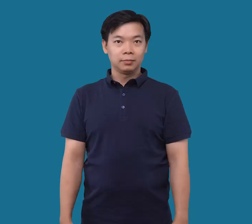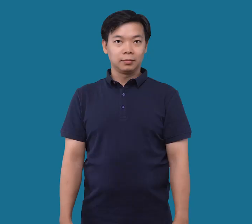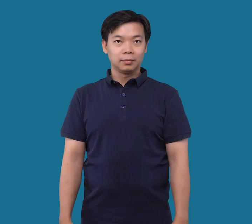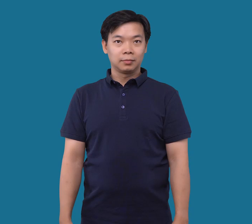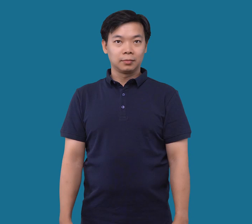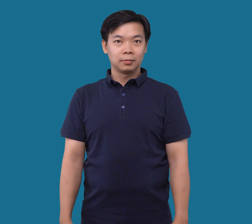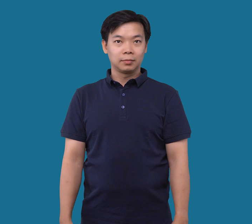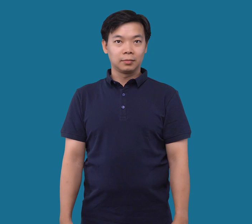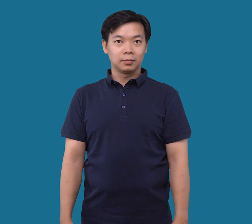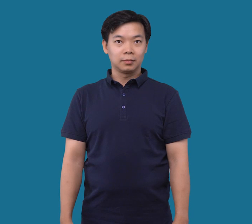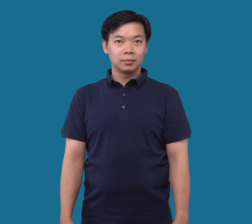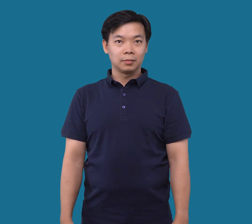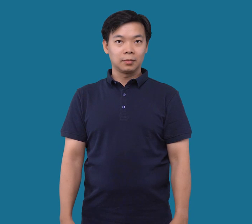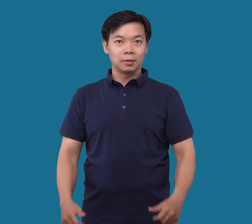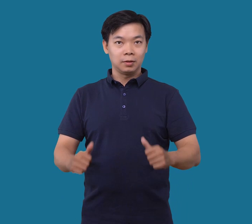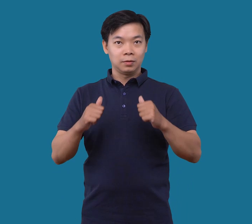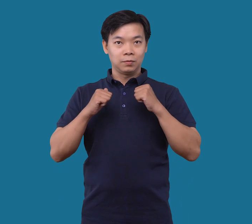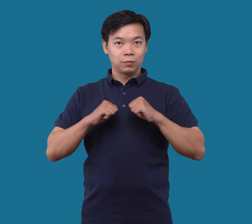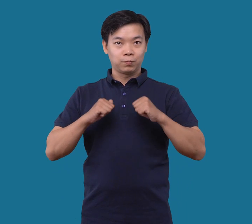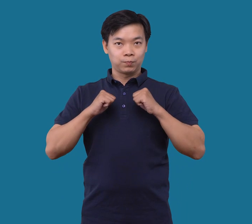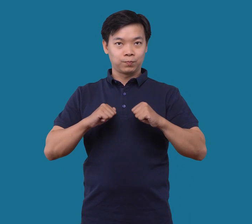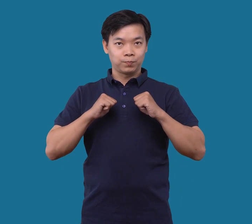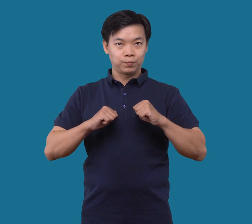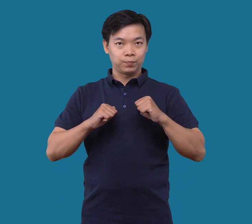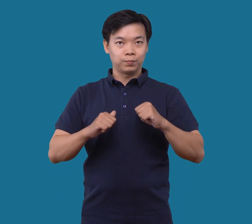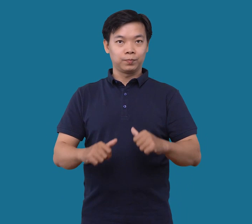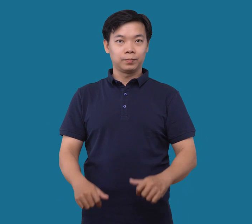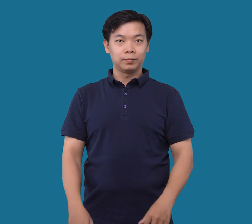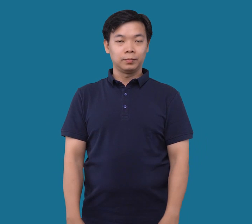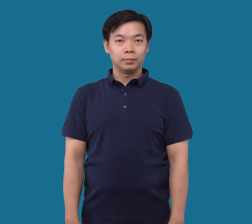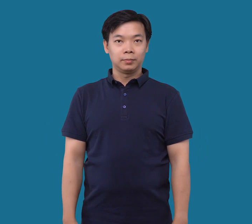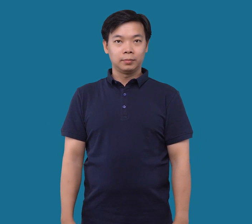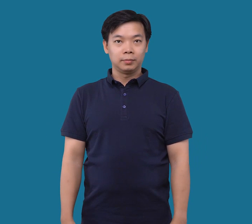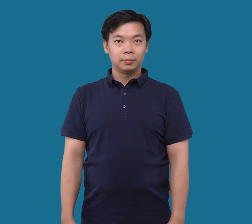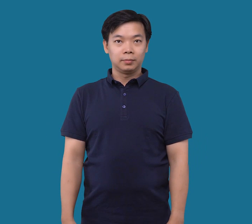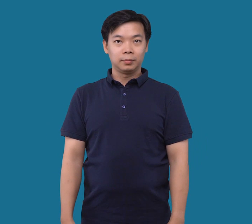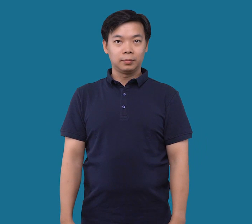đồng phục